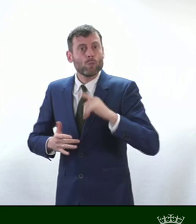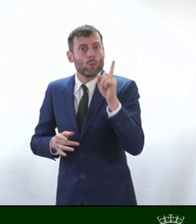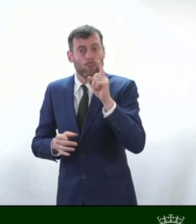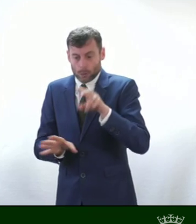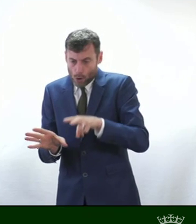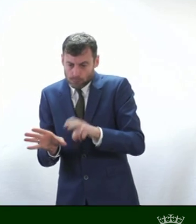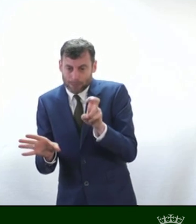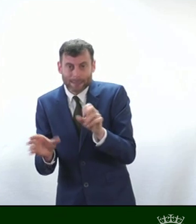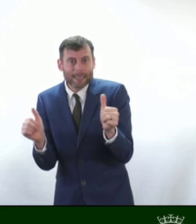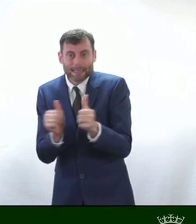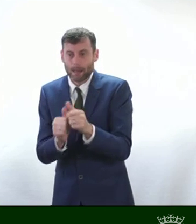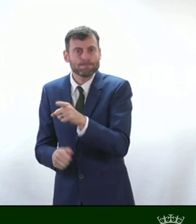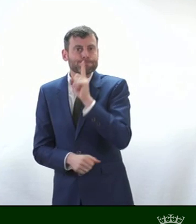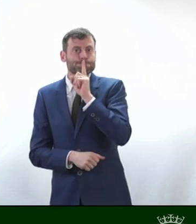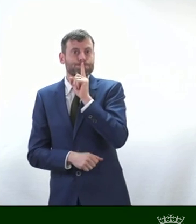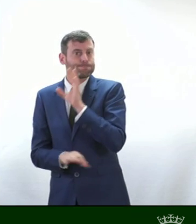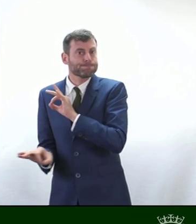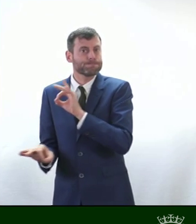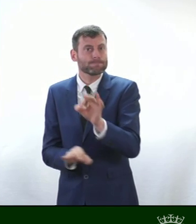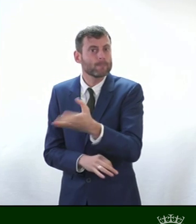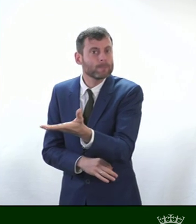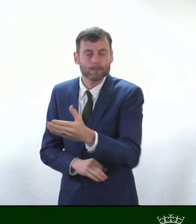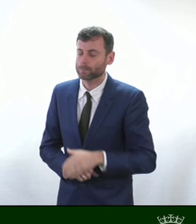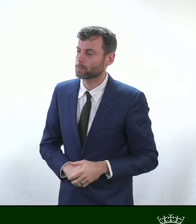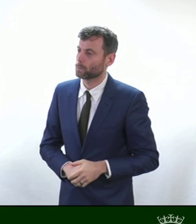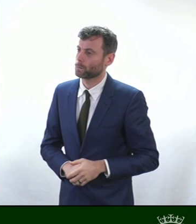The Prime Minister talks about indecision